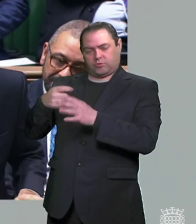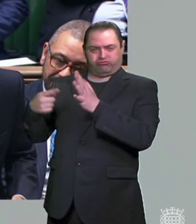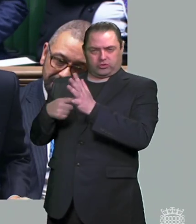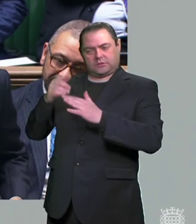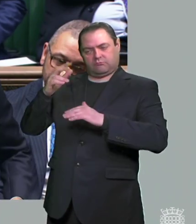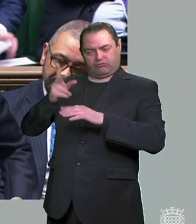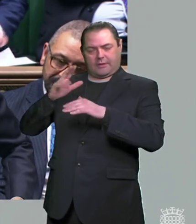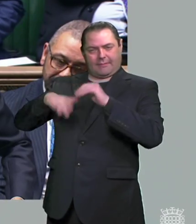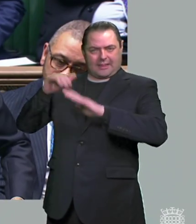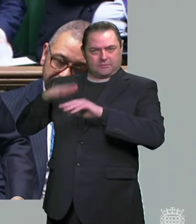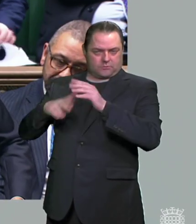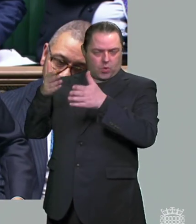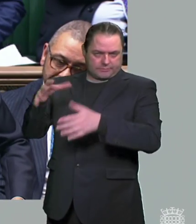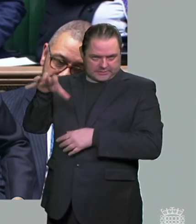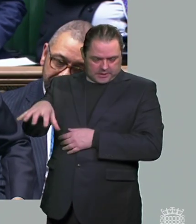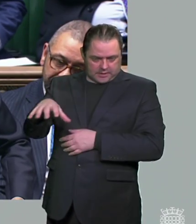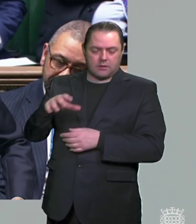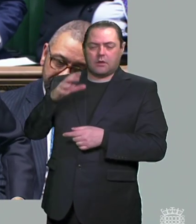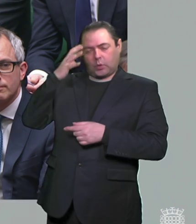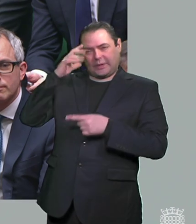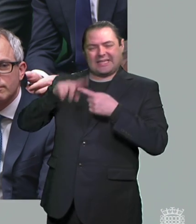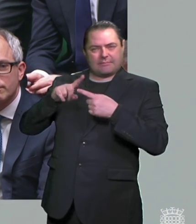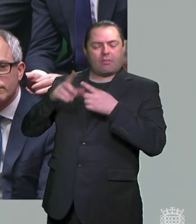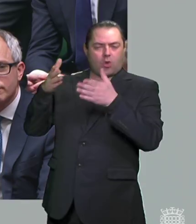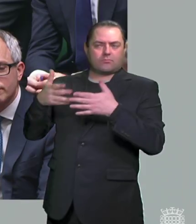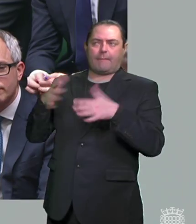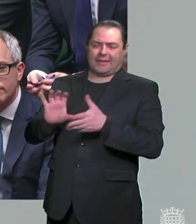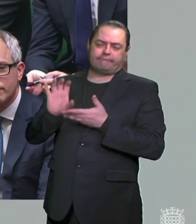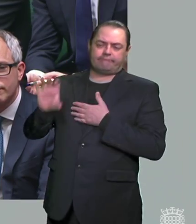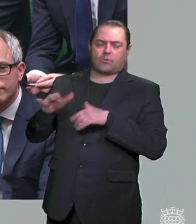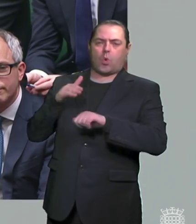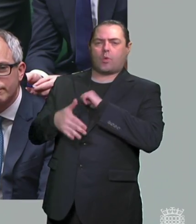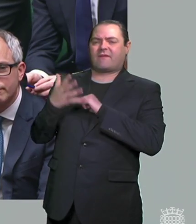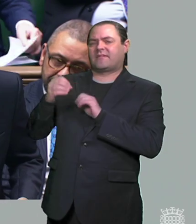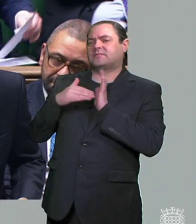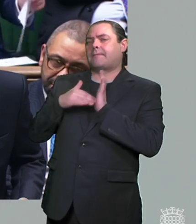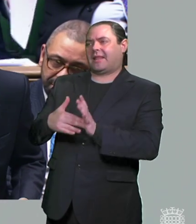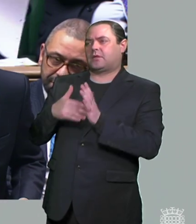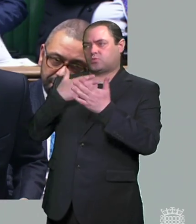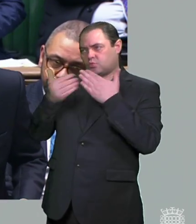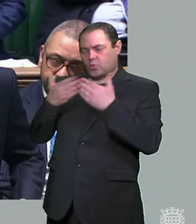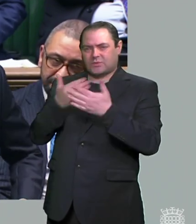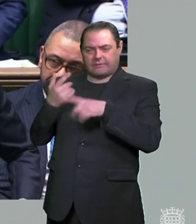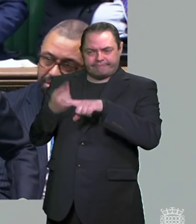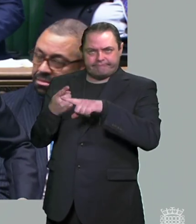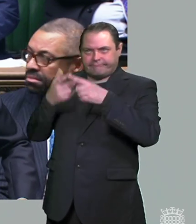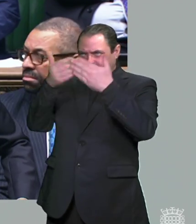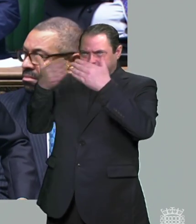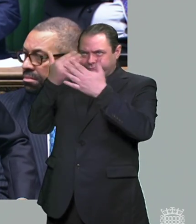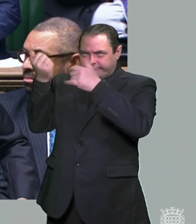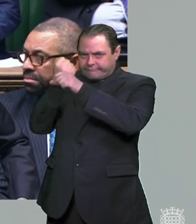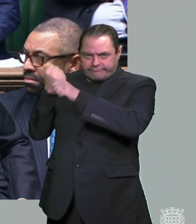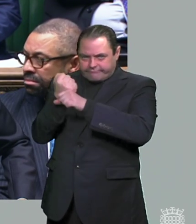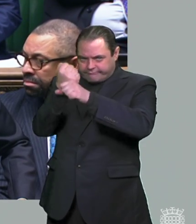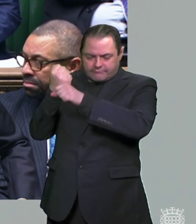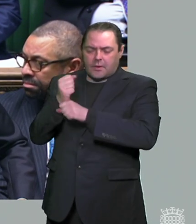I know that over the last year or so the Queen Elizabeth Hospital has been allocated over £50 million to address the most immediate issues at the site.